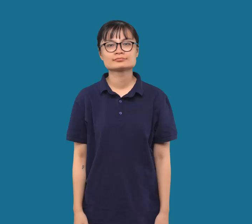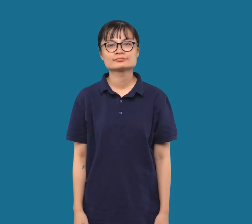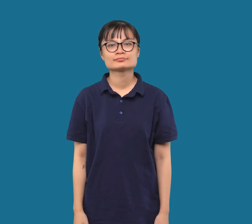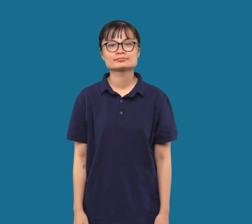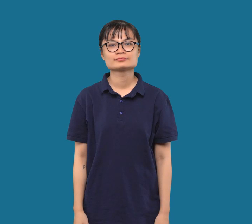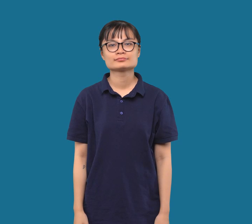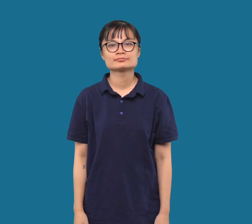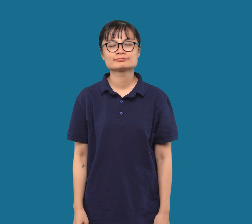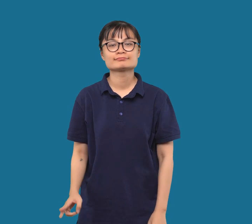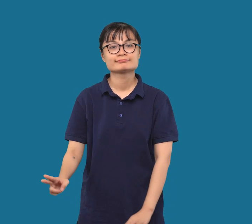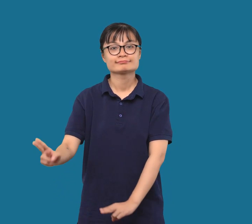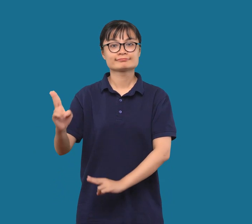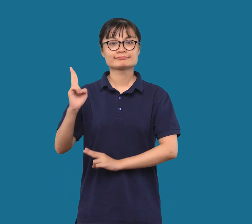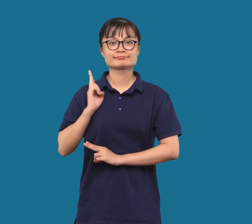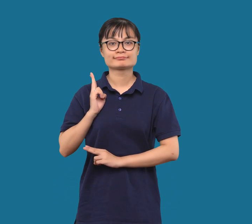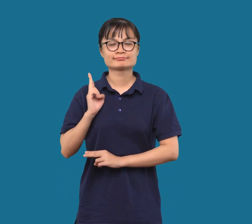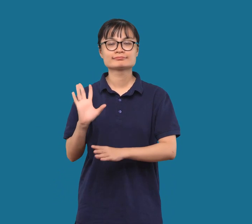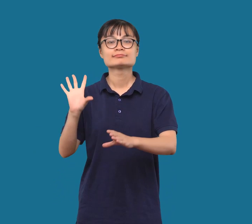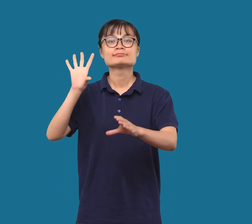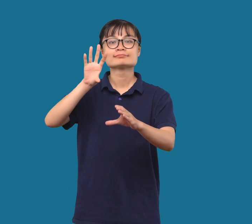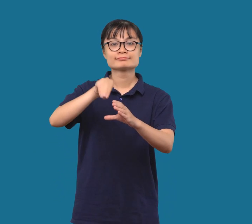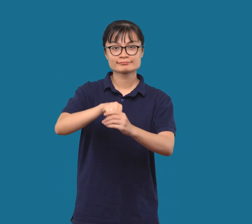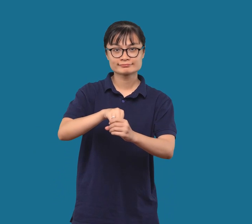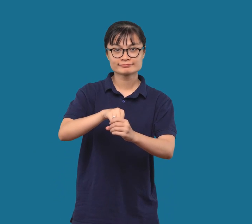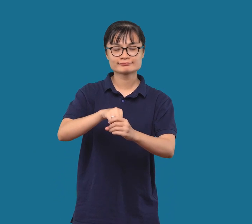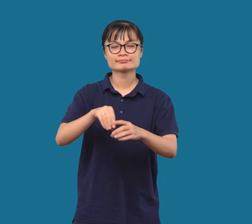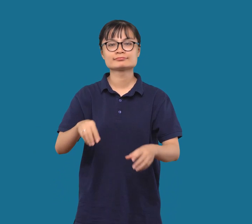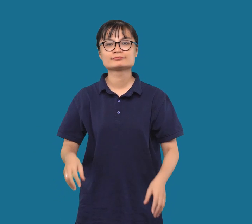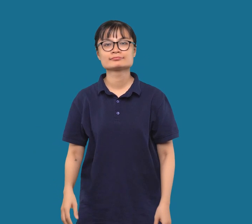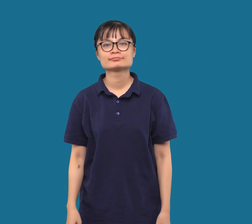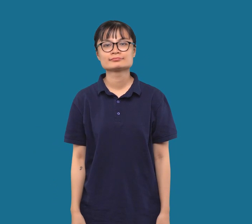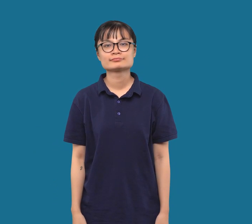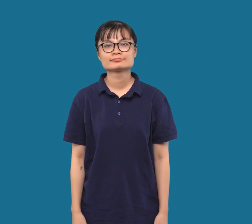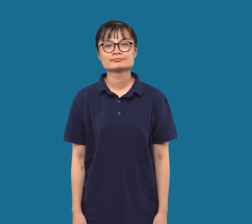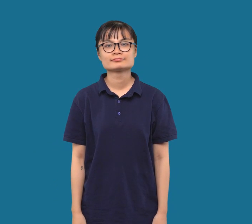nhập ngũ